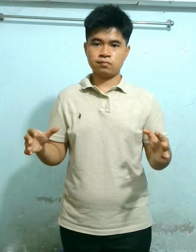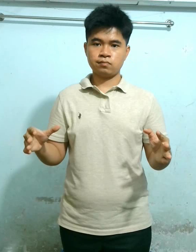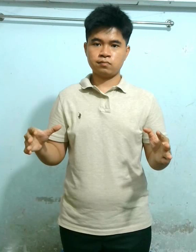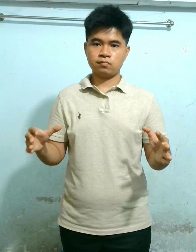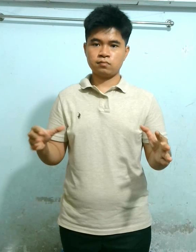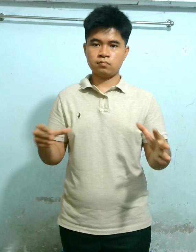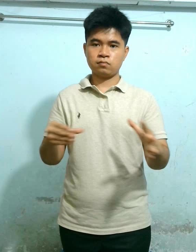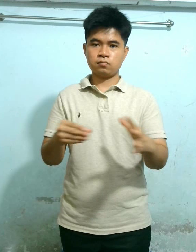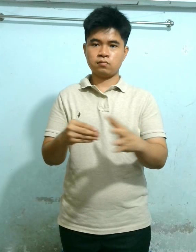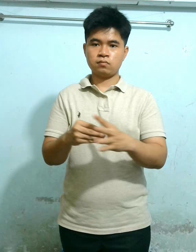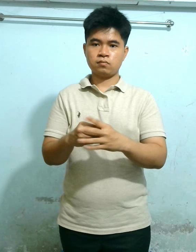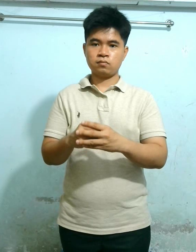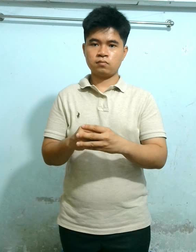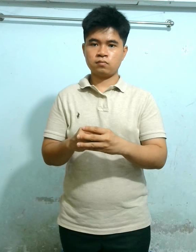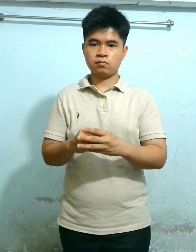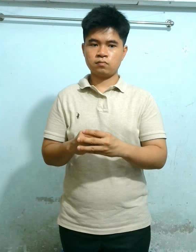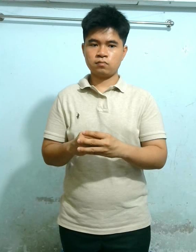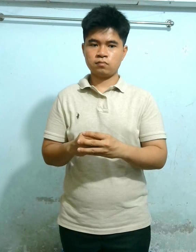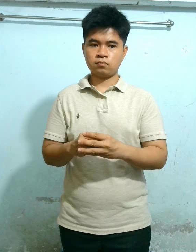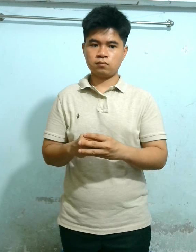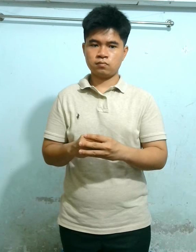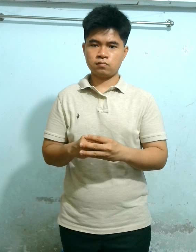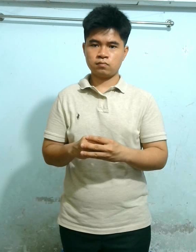nhom